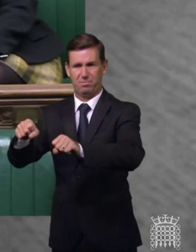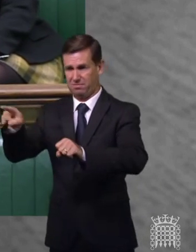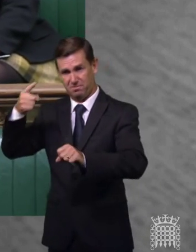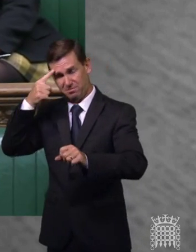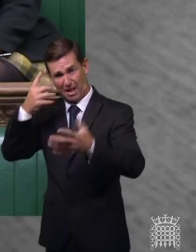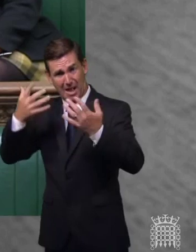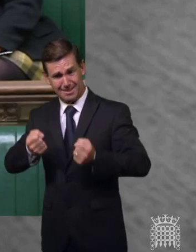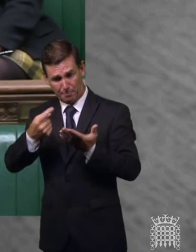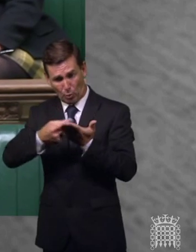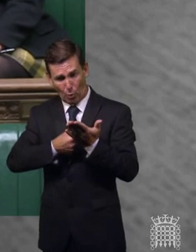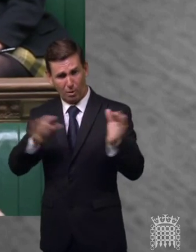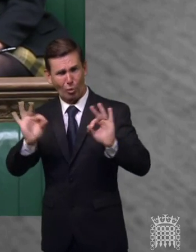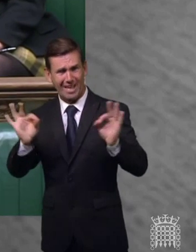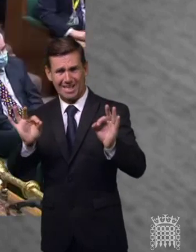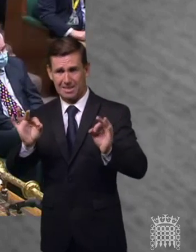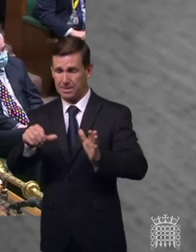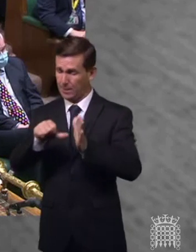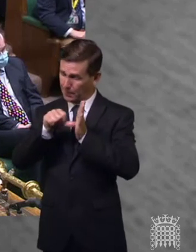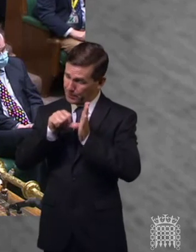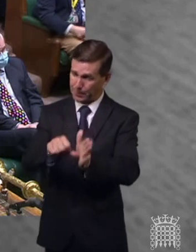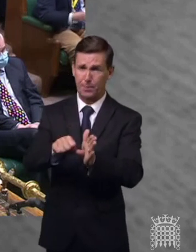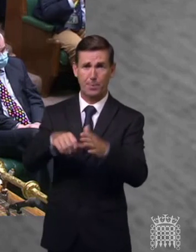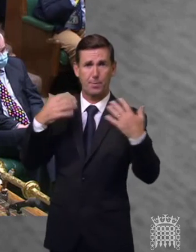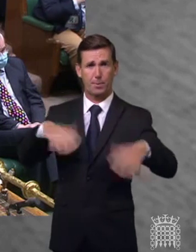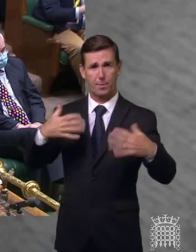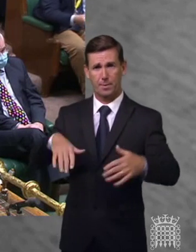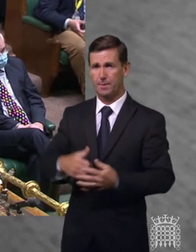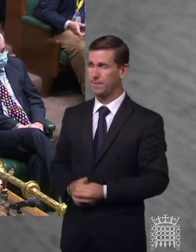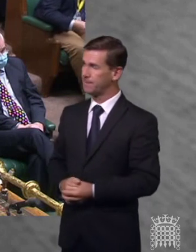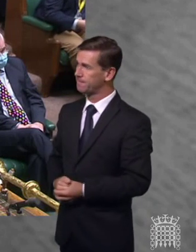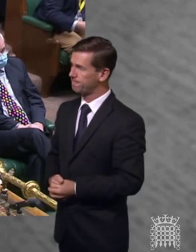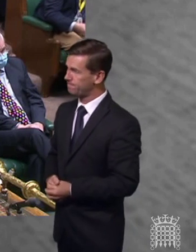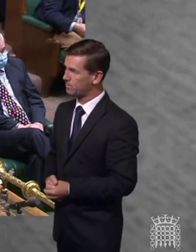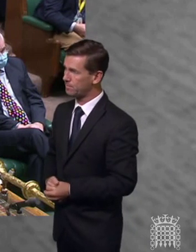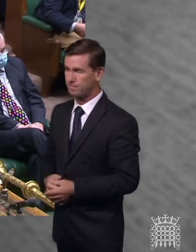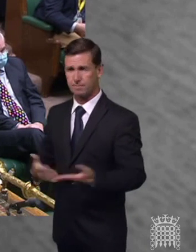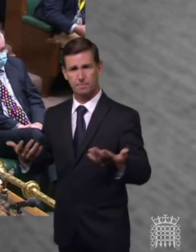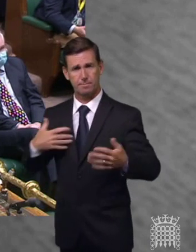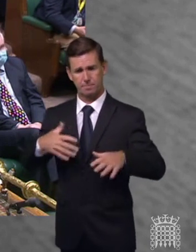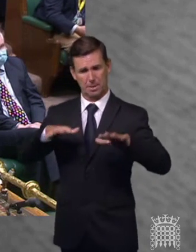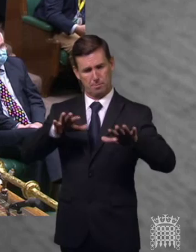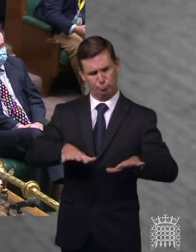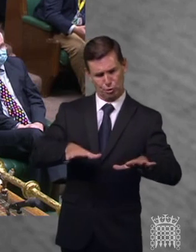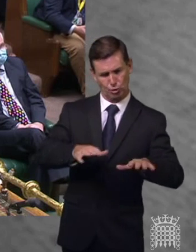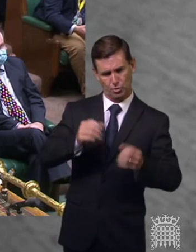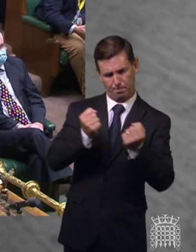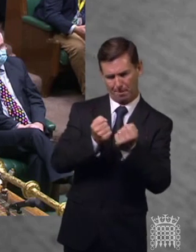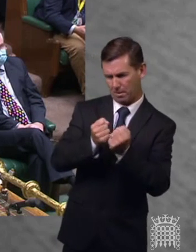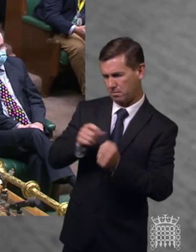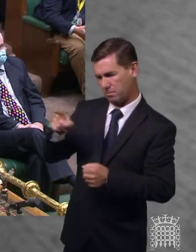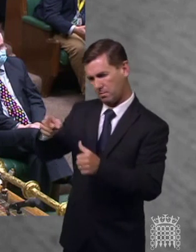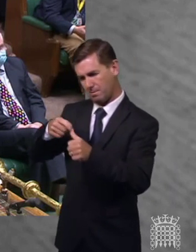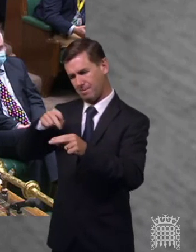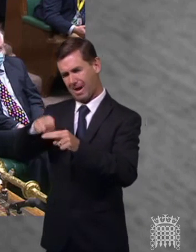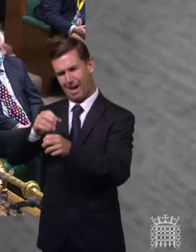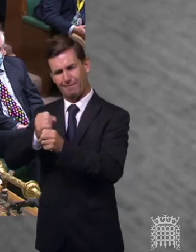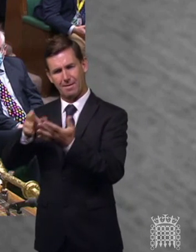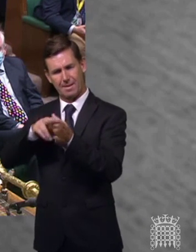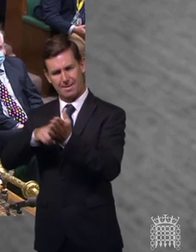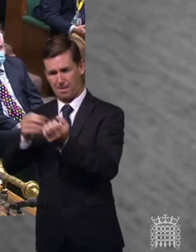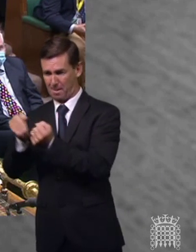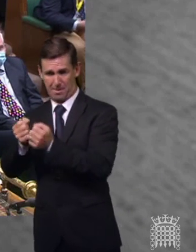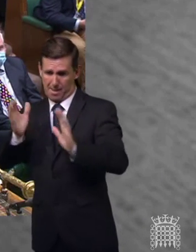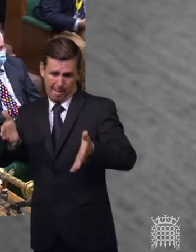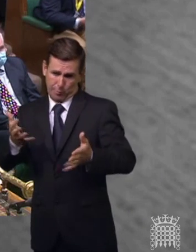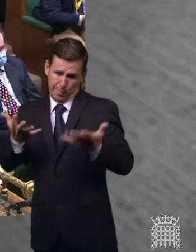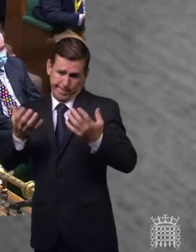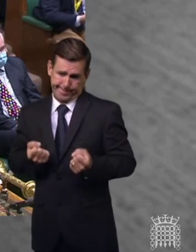That is the challenge of our time. The British and Afghan people will have to live with the consequences of the Prime Minister’s failure.